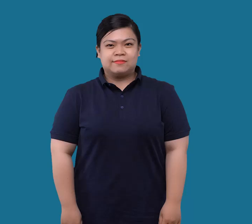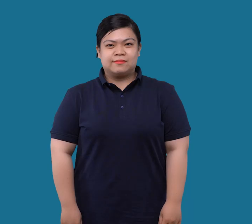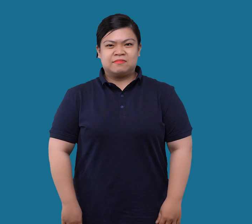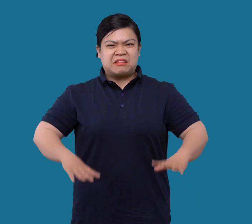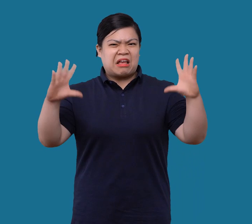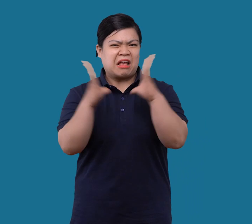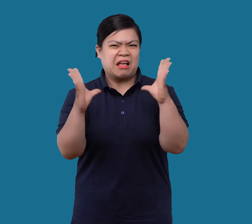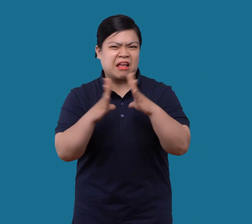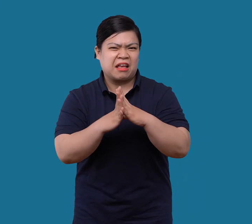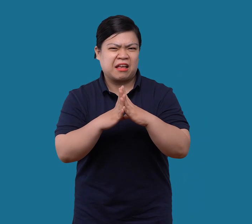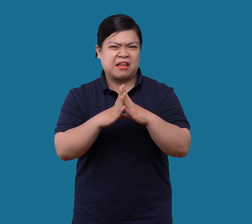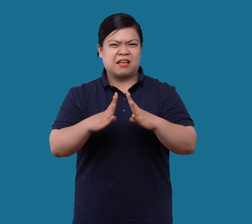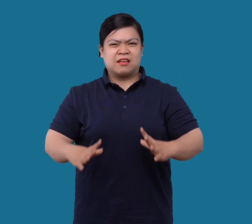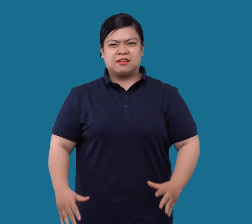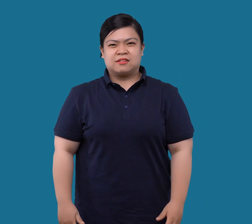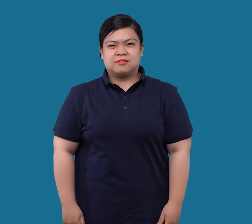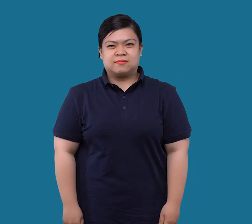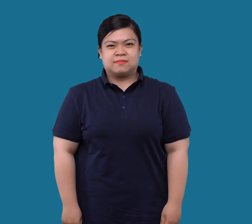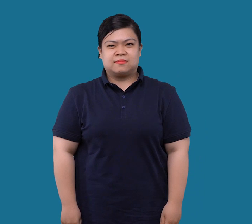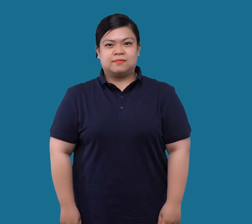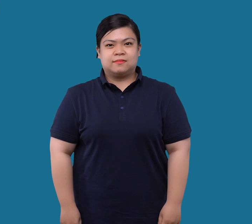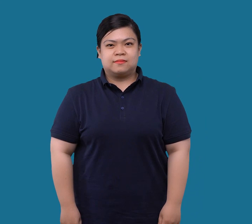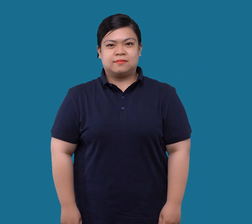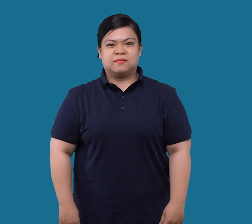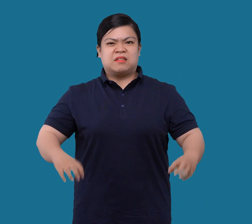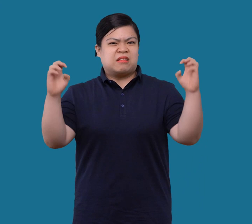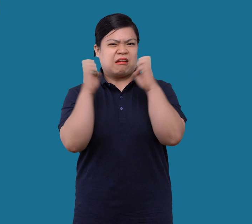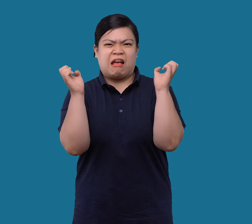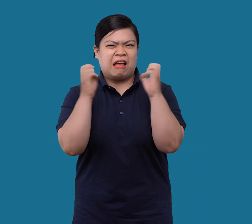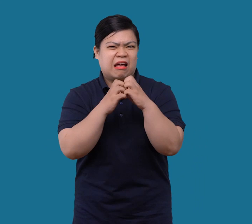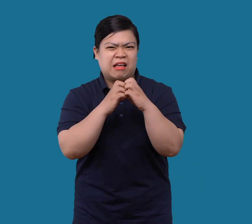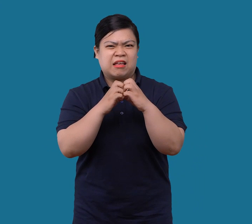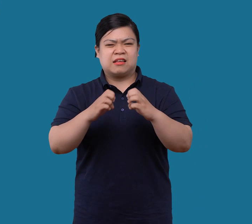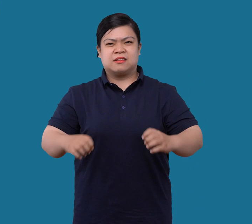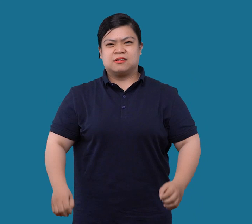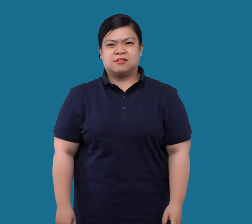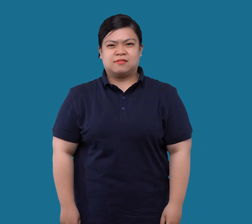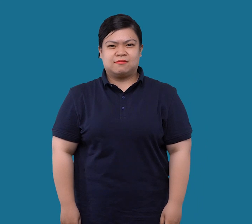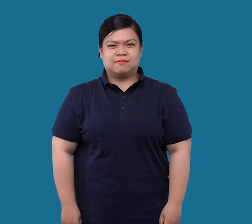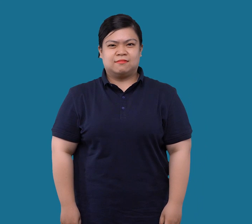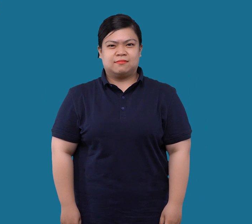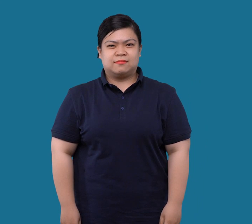cãi nhau